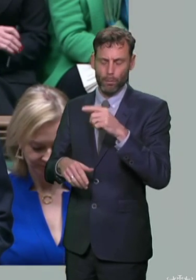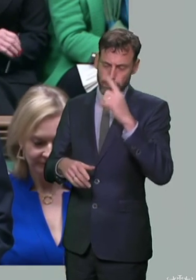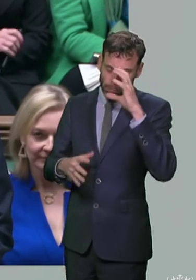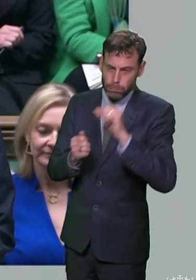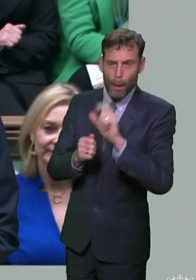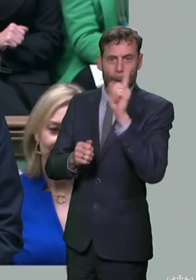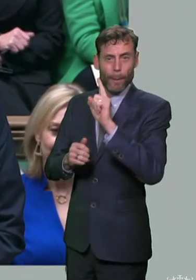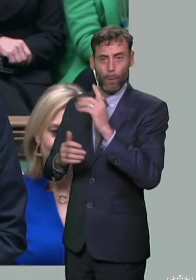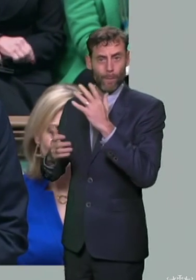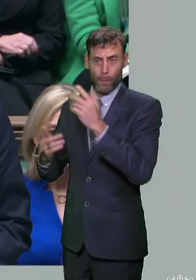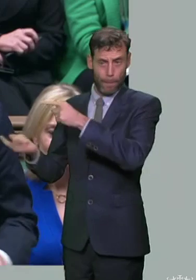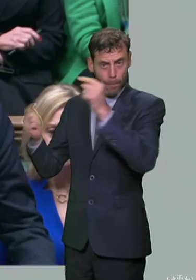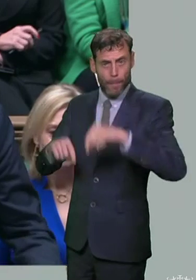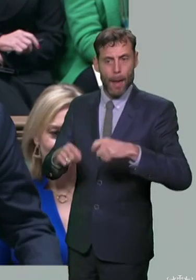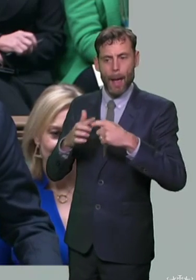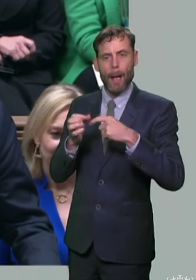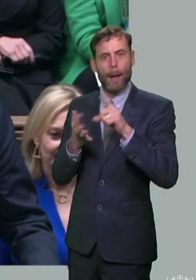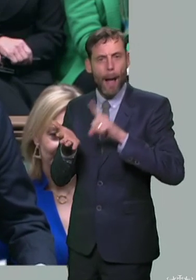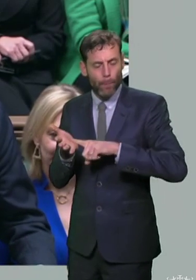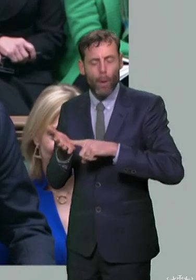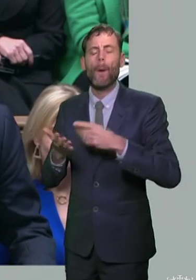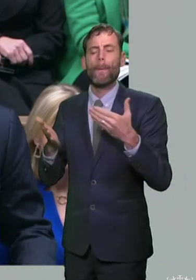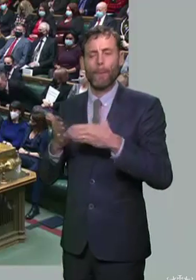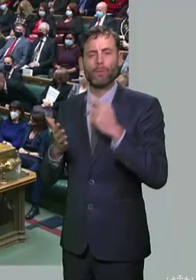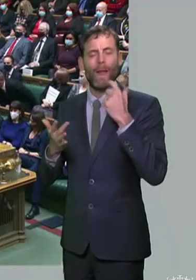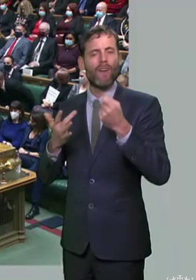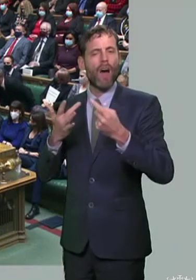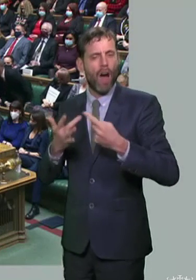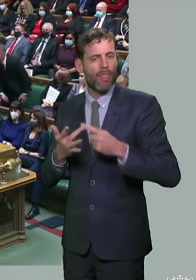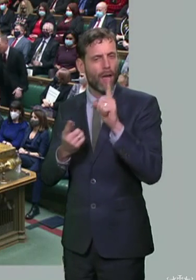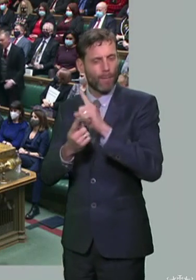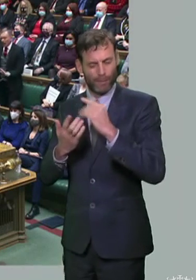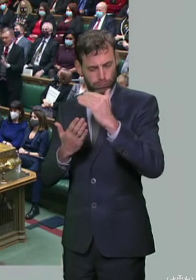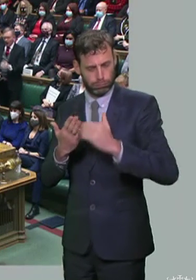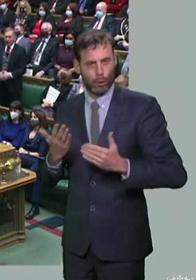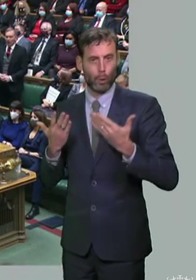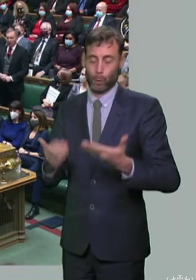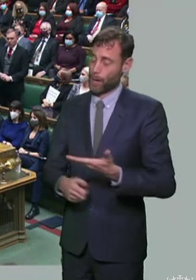In addition to my duties in this House, I shall have further such meetings later today.